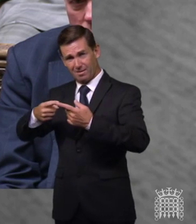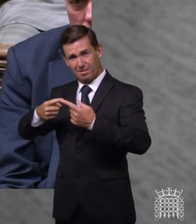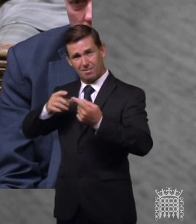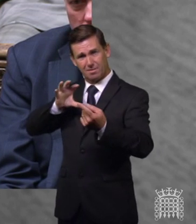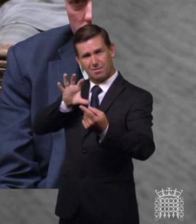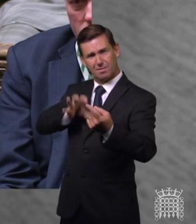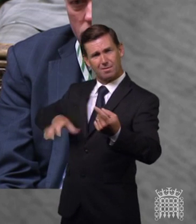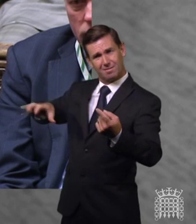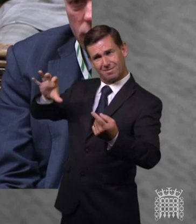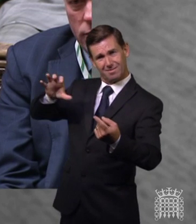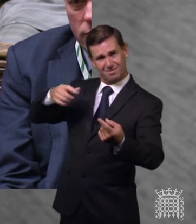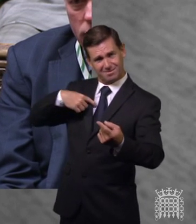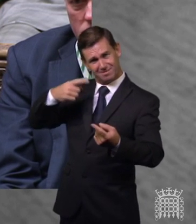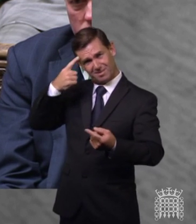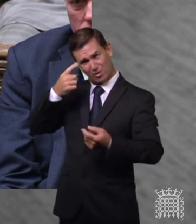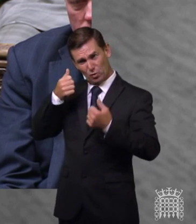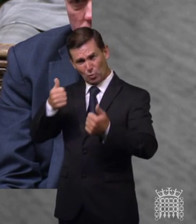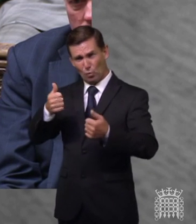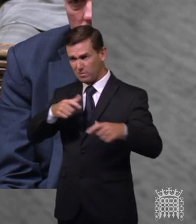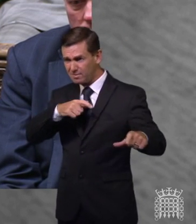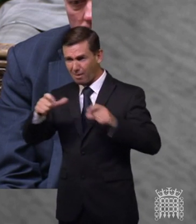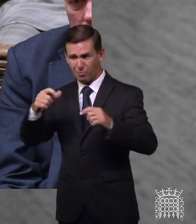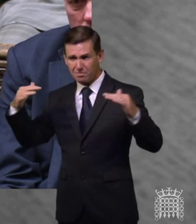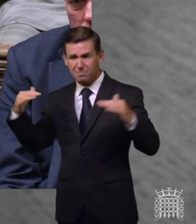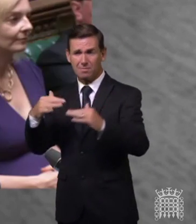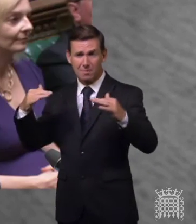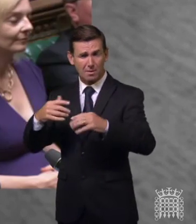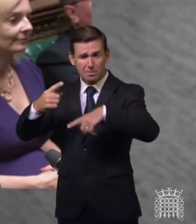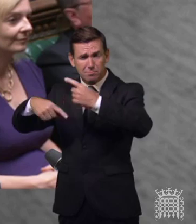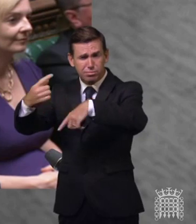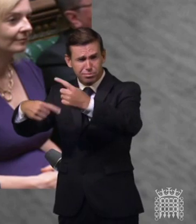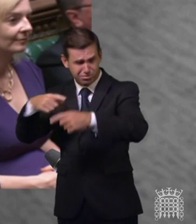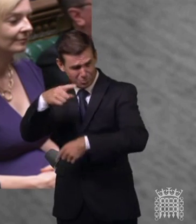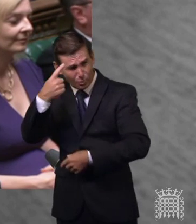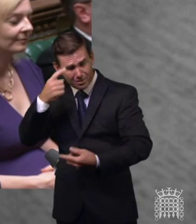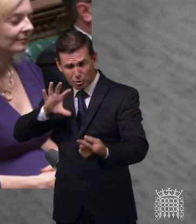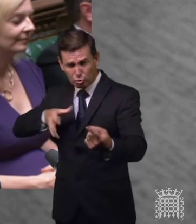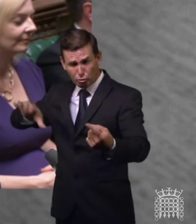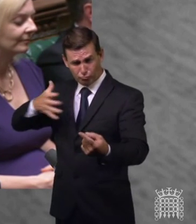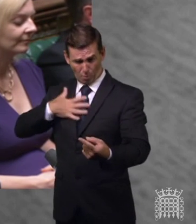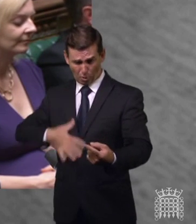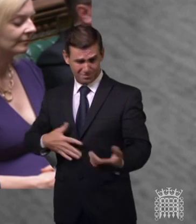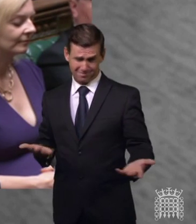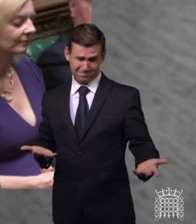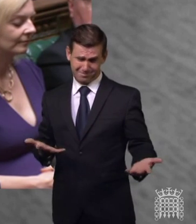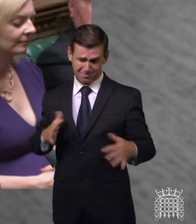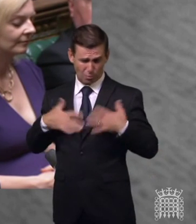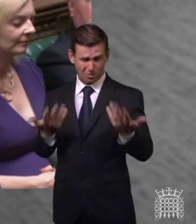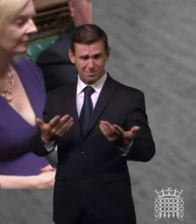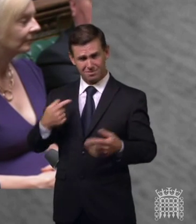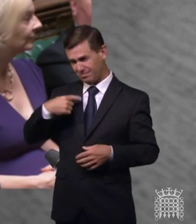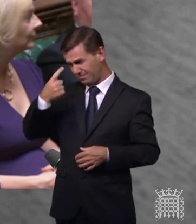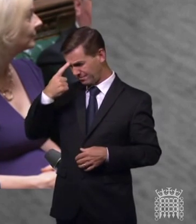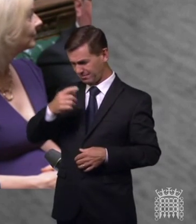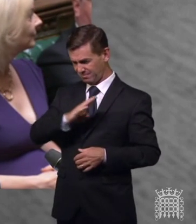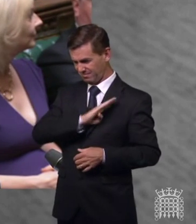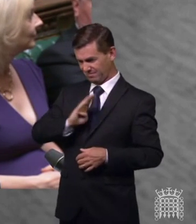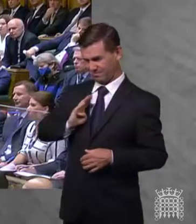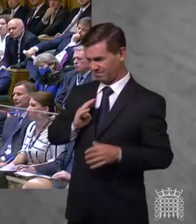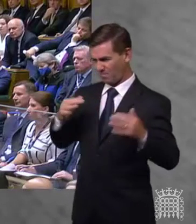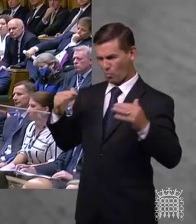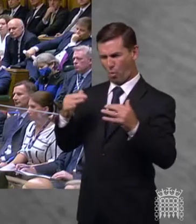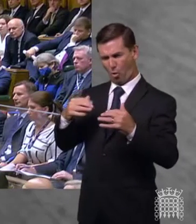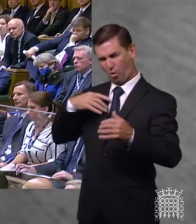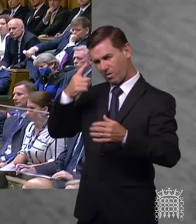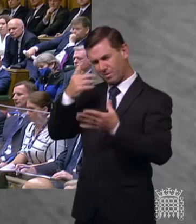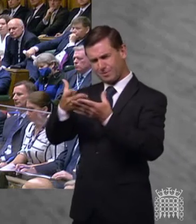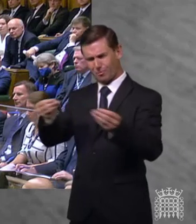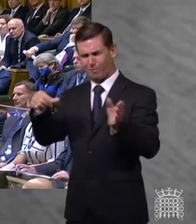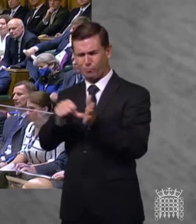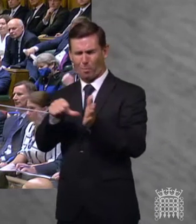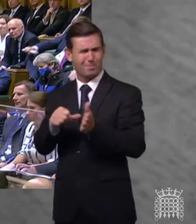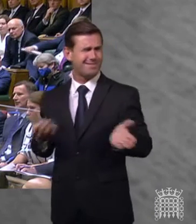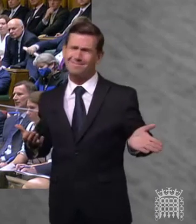among any of our partners for a continued military presence or for a military solution imposed by NATO in Afghanistan.